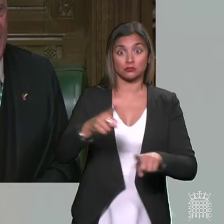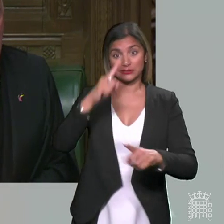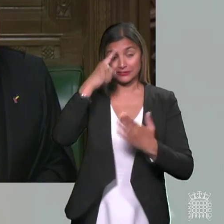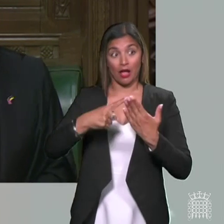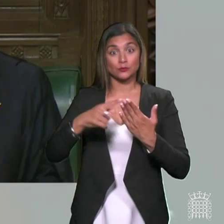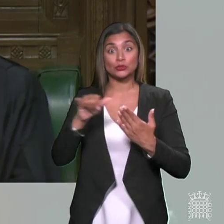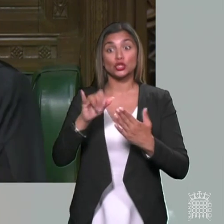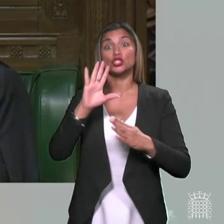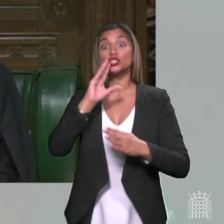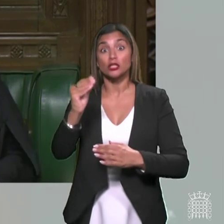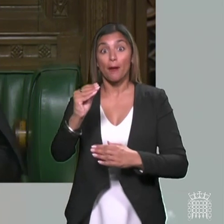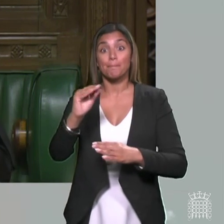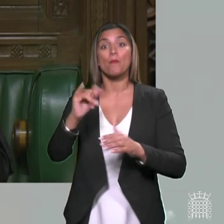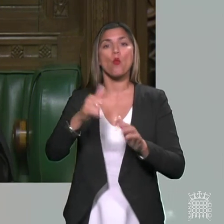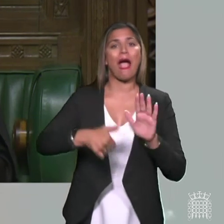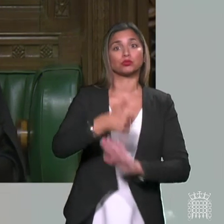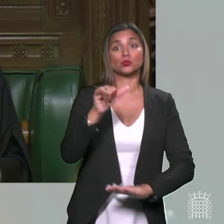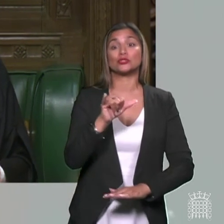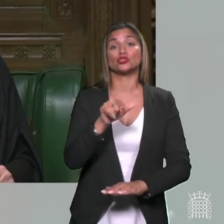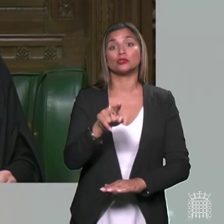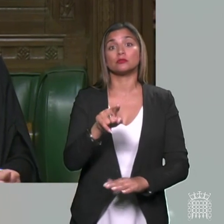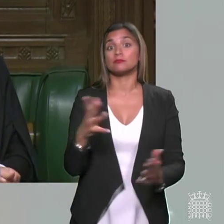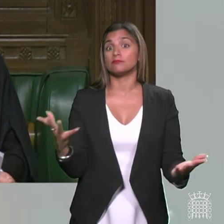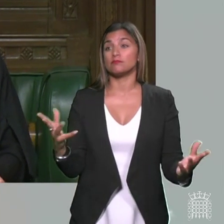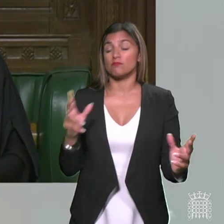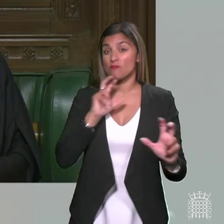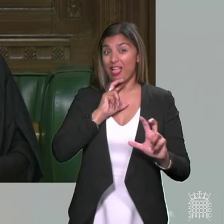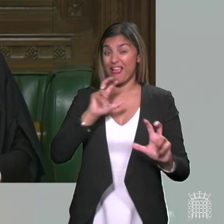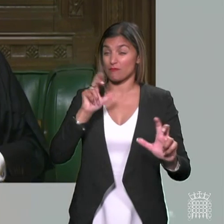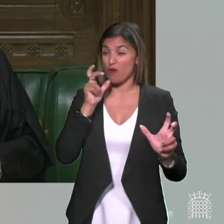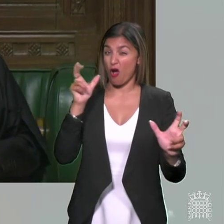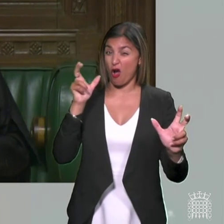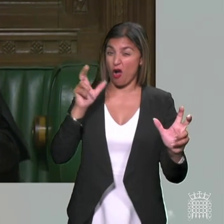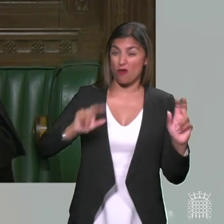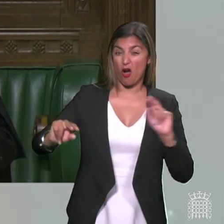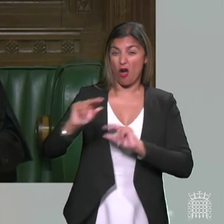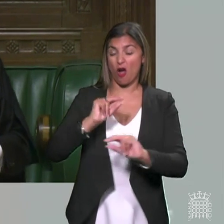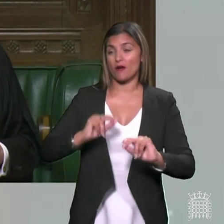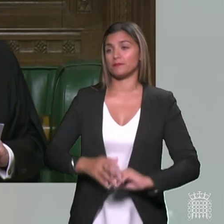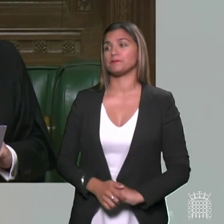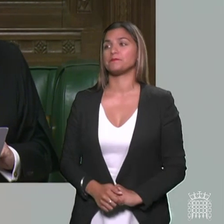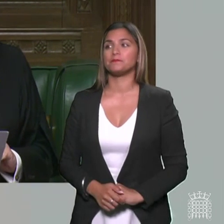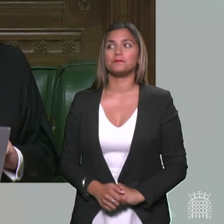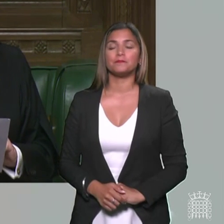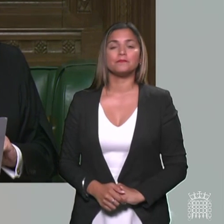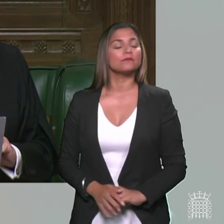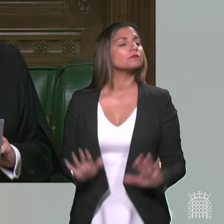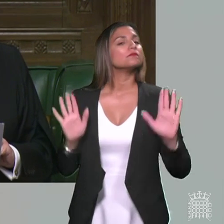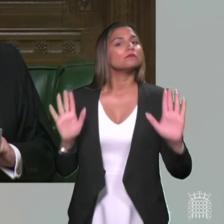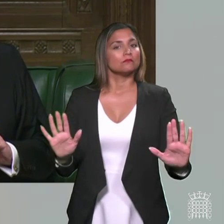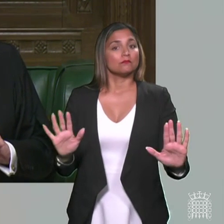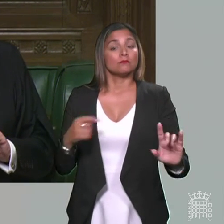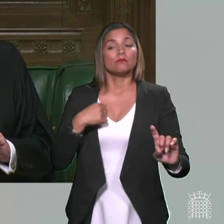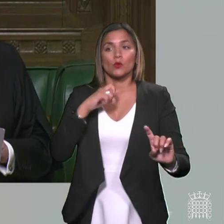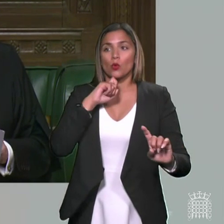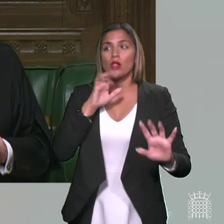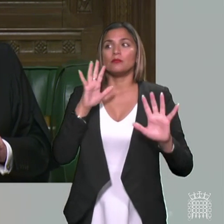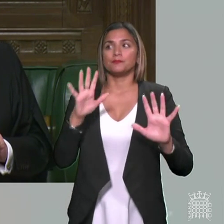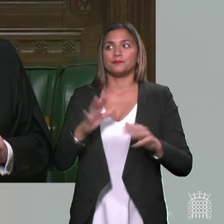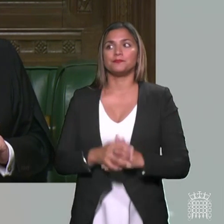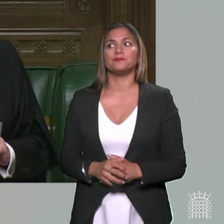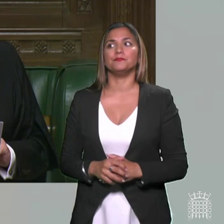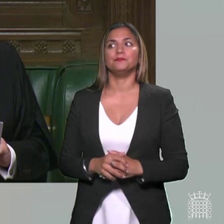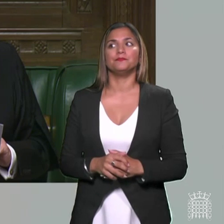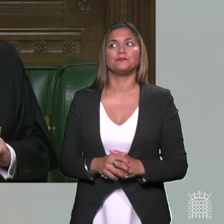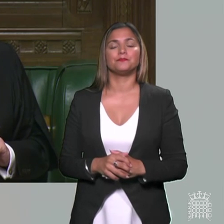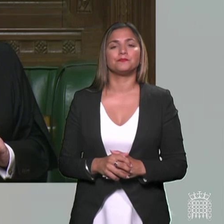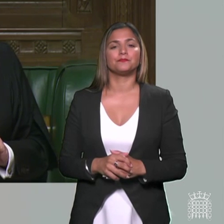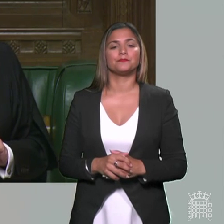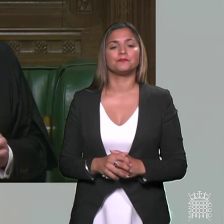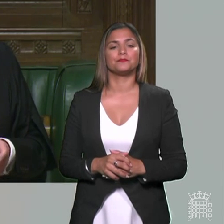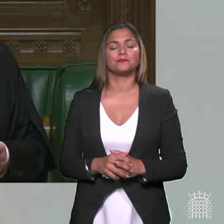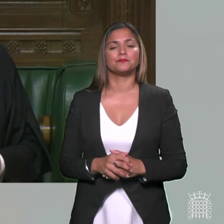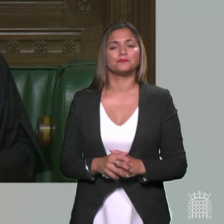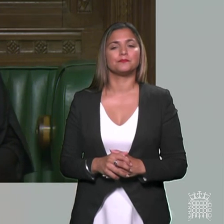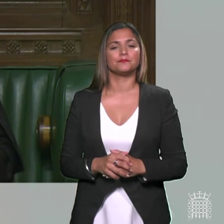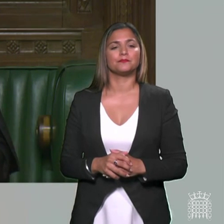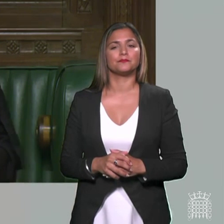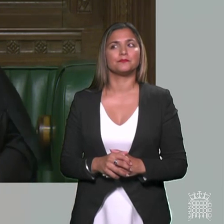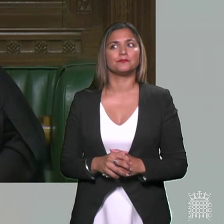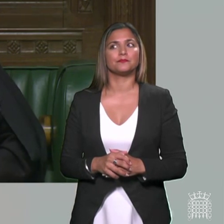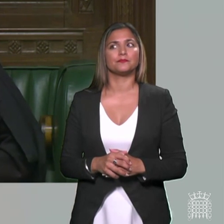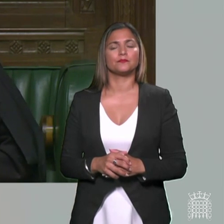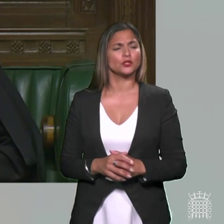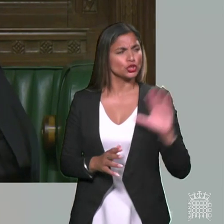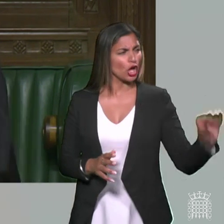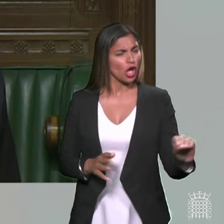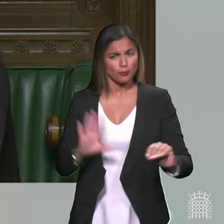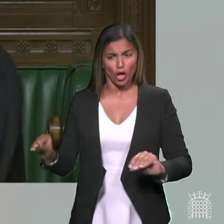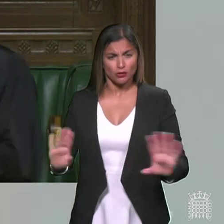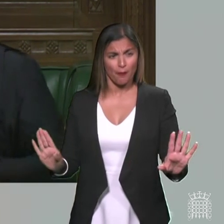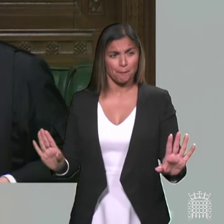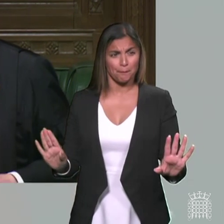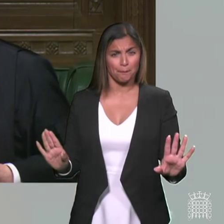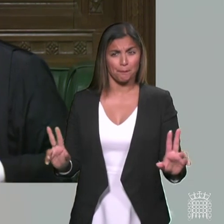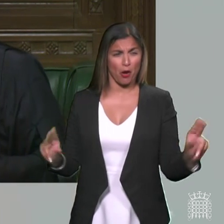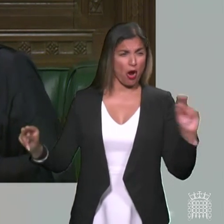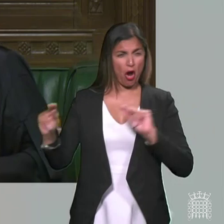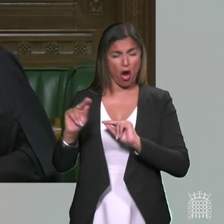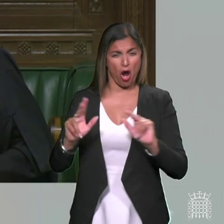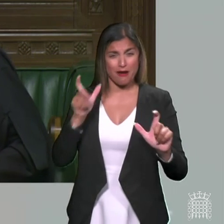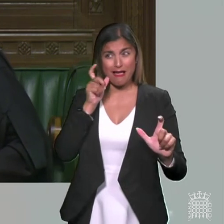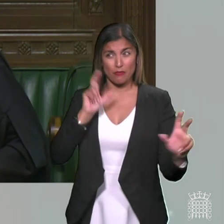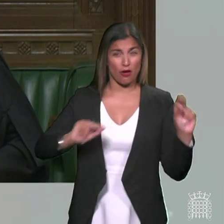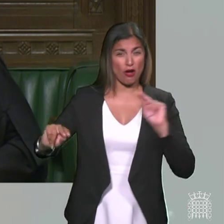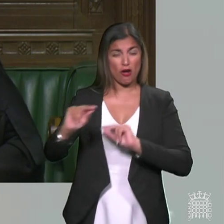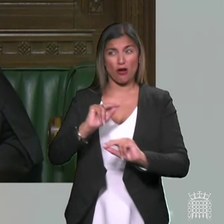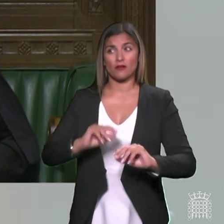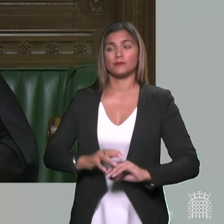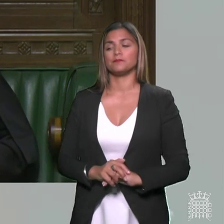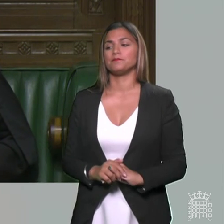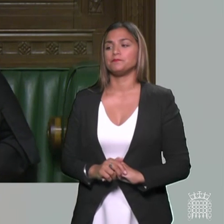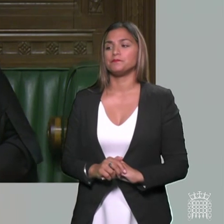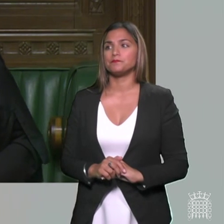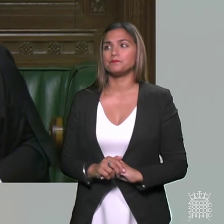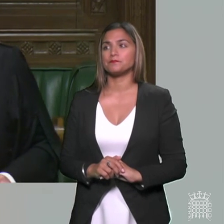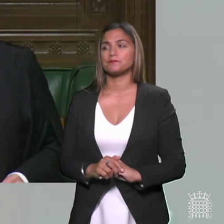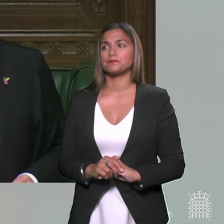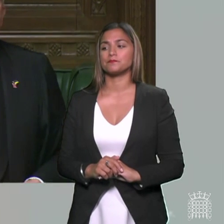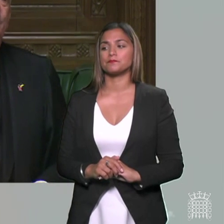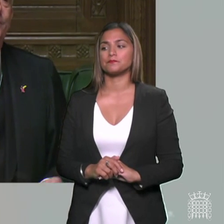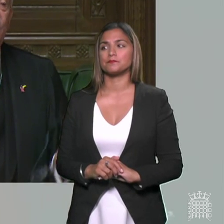Two at once! Order! Sit down.